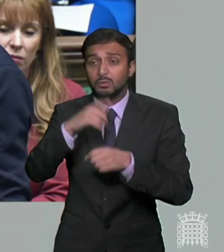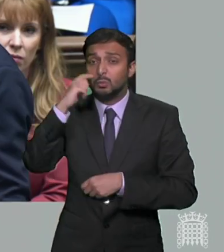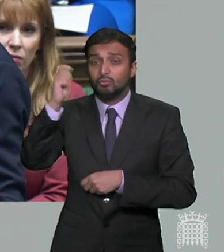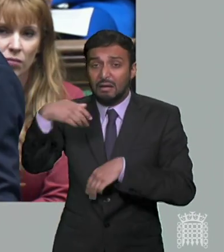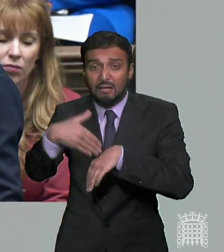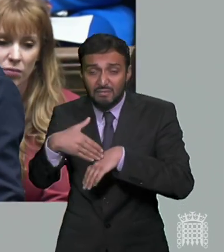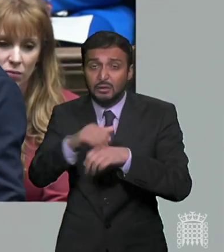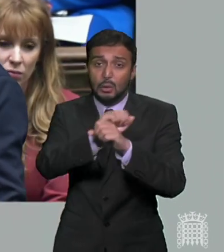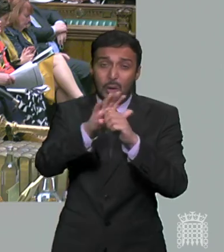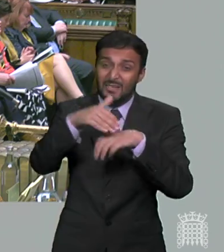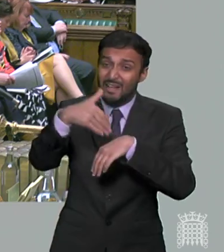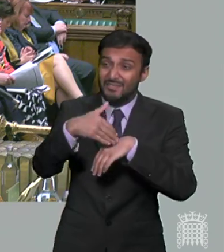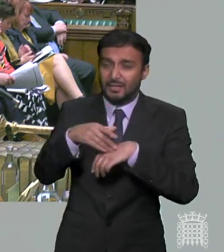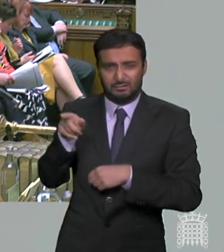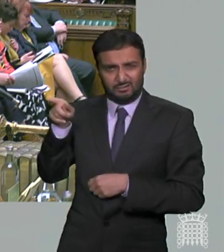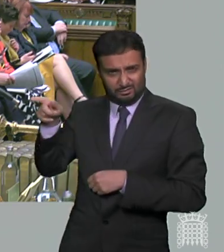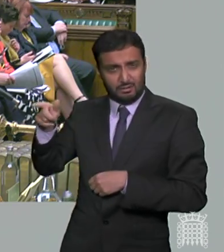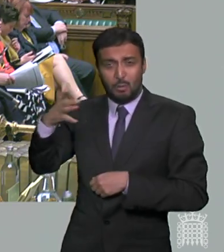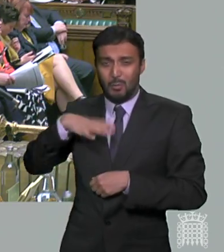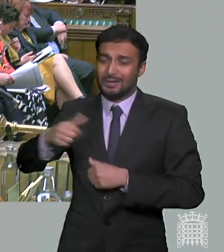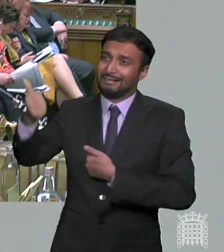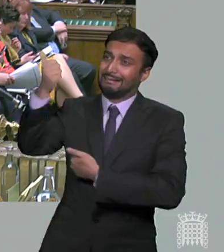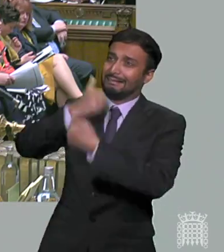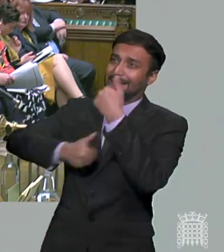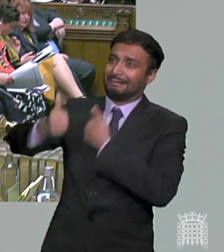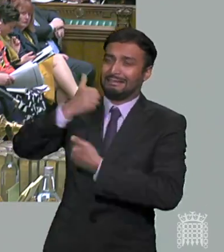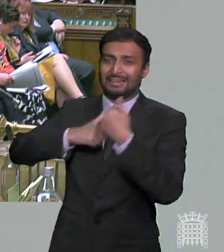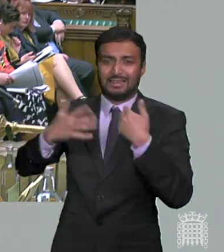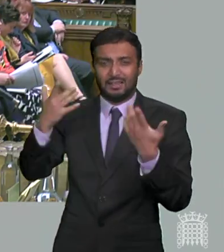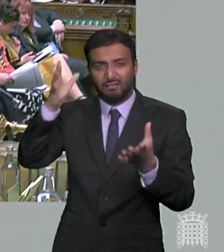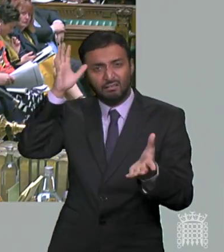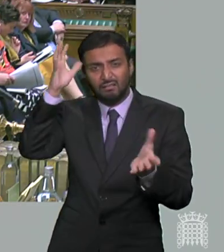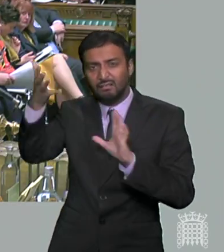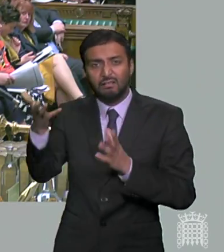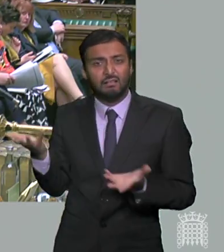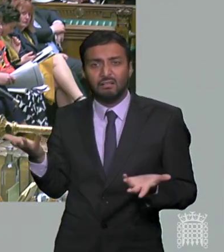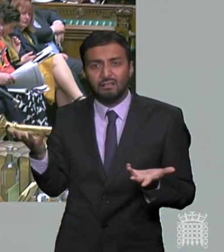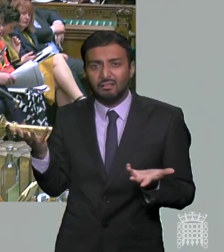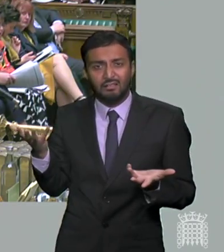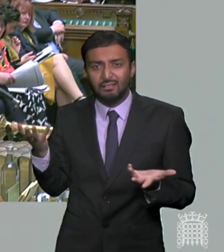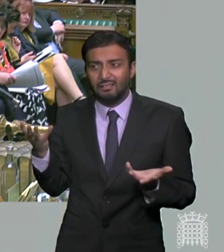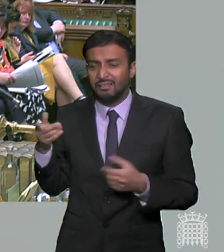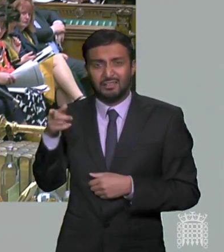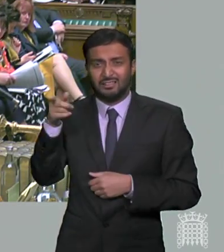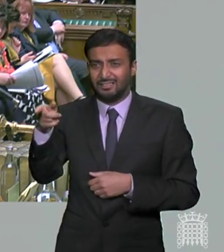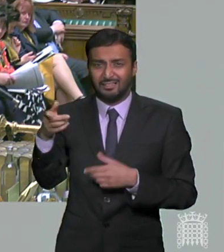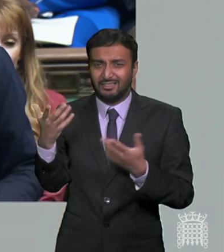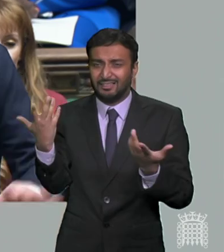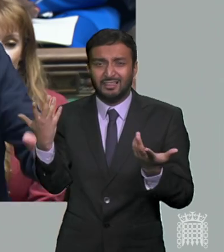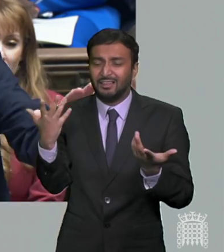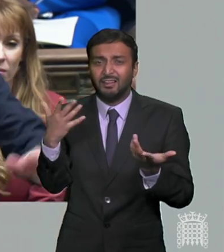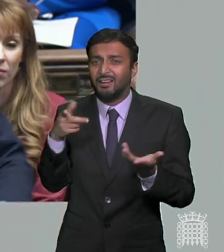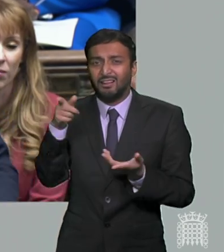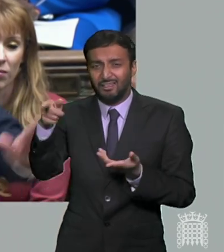It is like a football manager, bottom of the league at Christmas, celebrating an away draw three months ago—it will not wash.